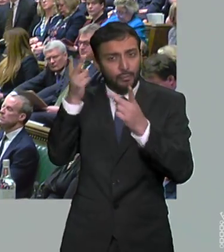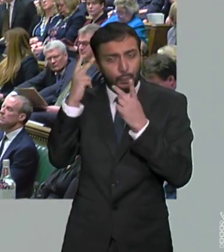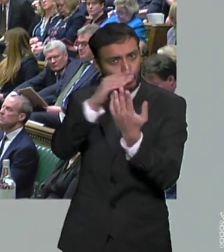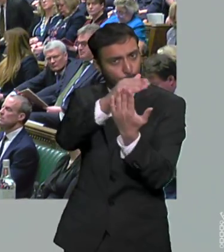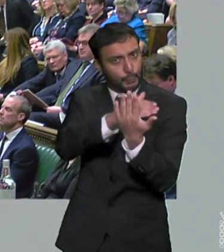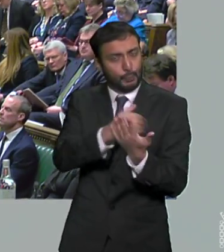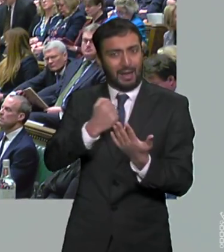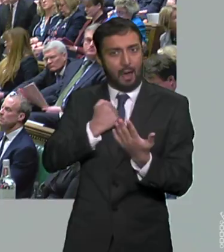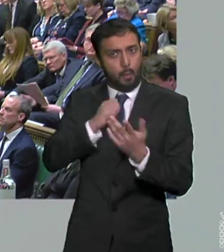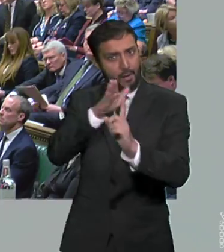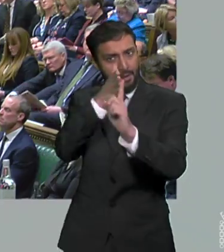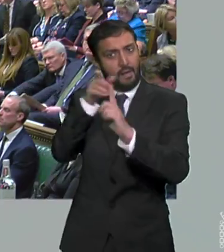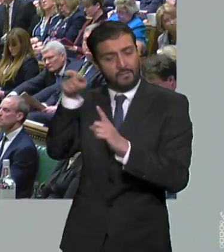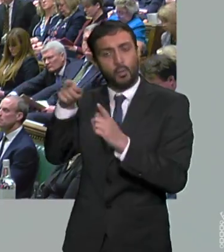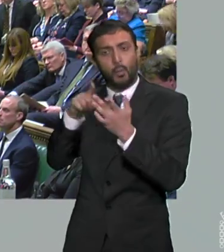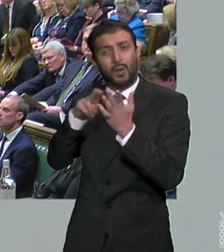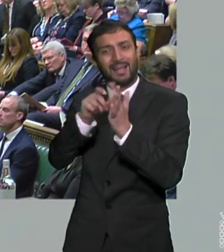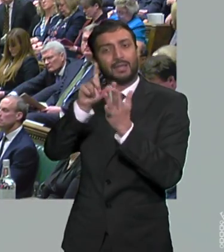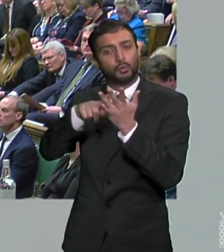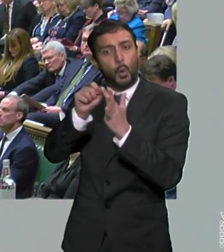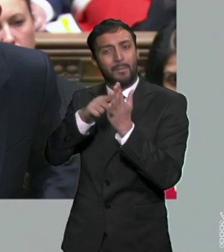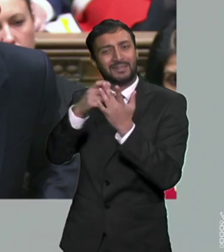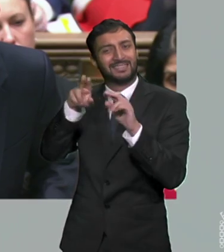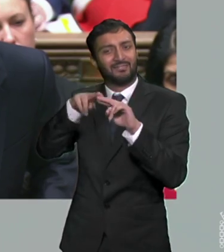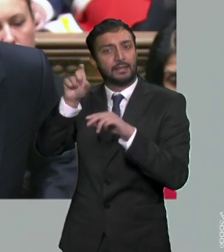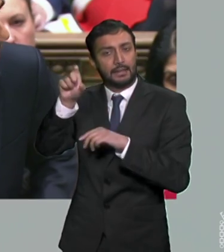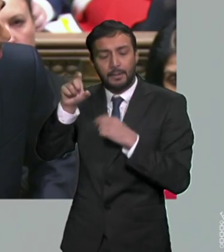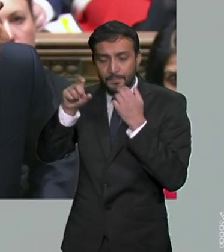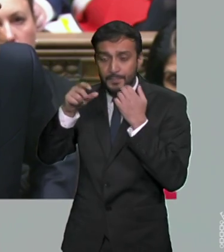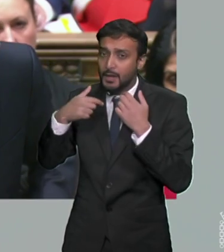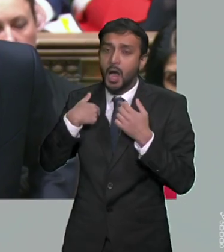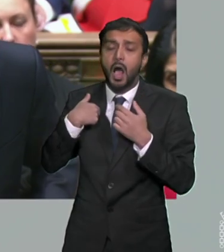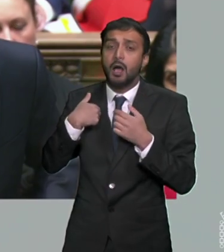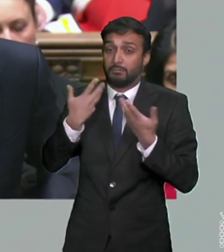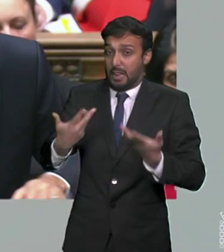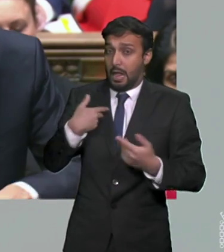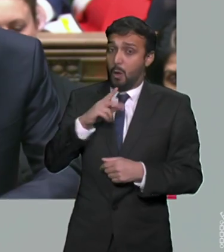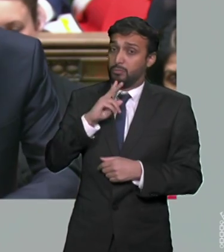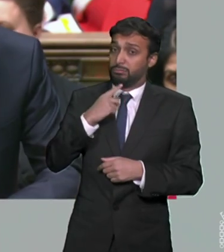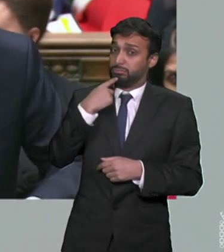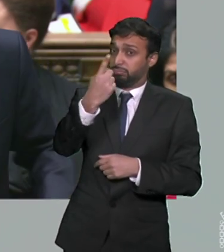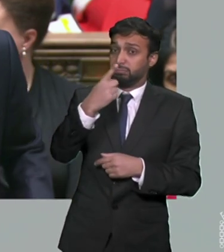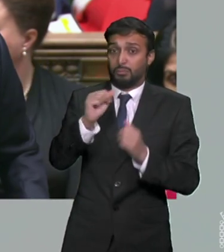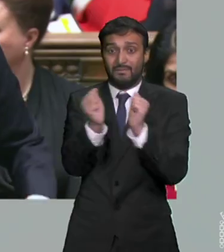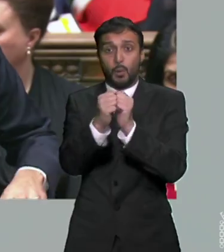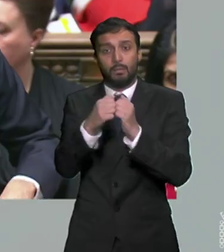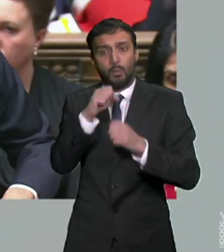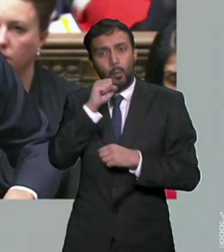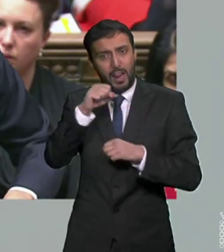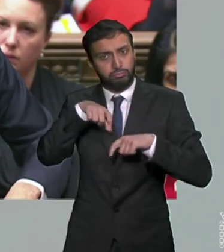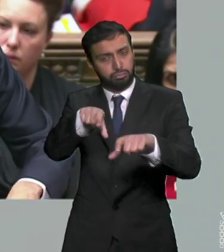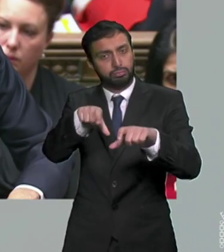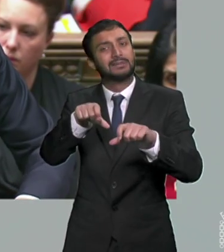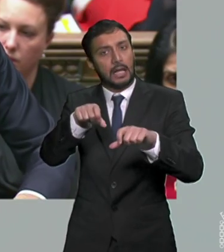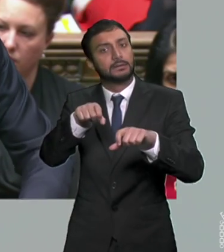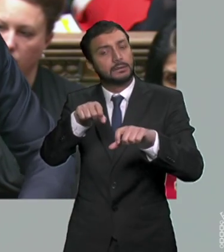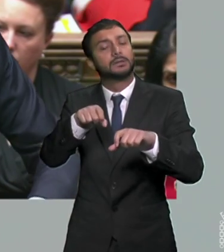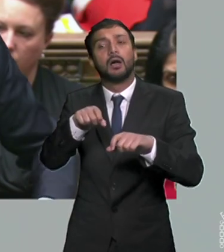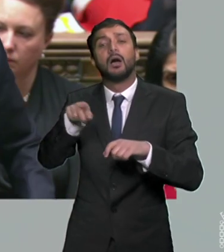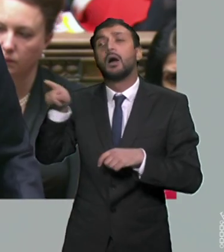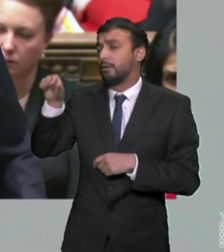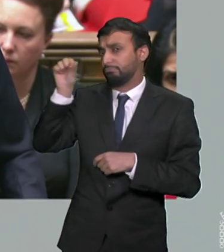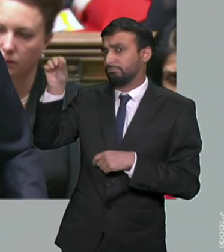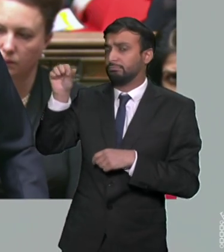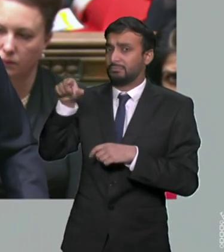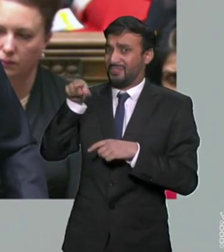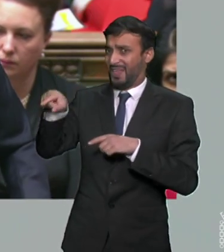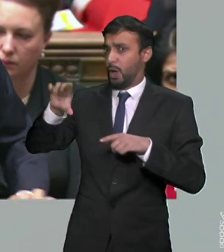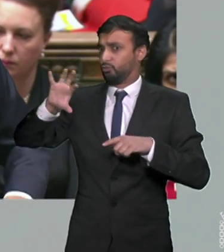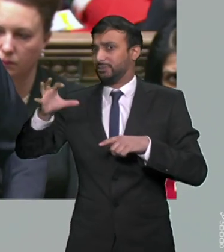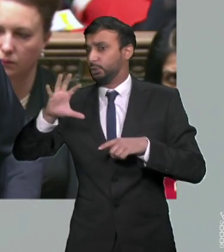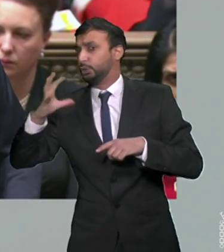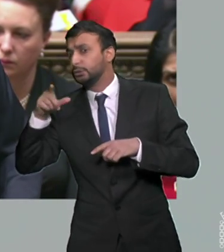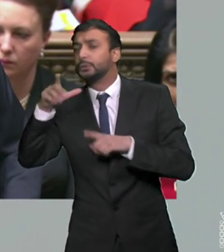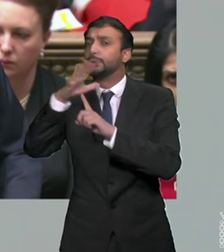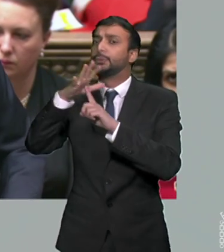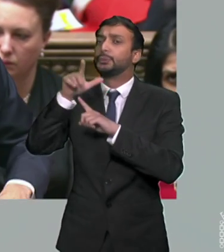I reaffirmed this Government’s commitment to that tilt in a speech at the Lord Mayor’s dinner just the other week, and my honourable Friend is right to highlight both the economic and security importance of the region.